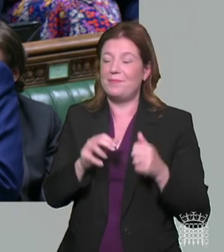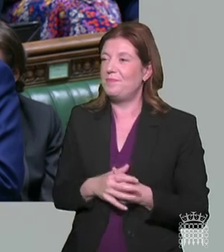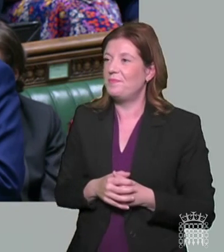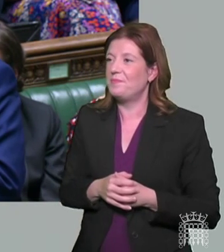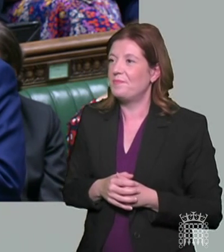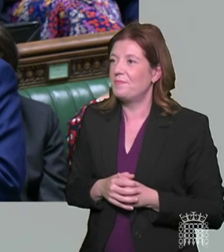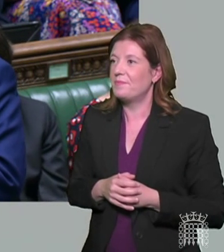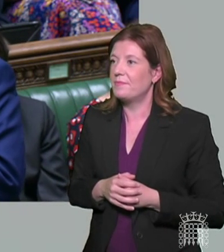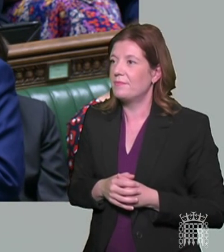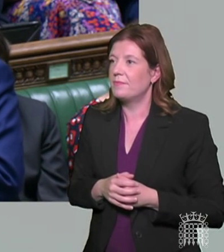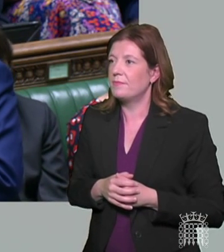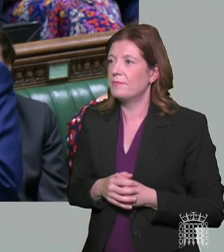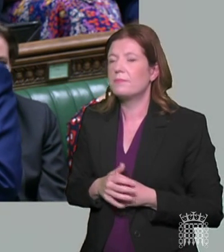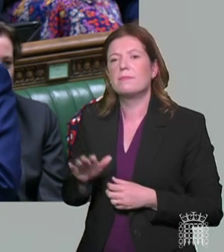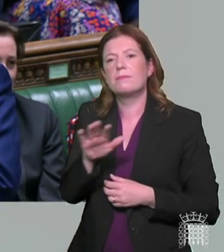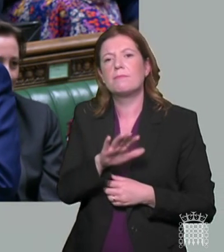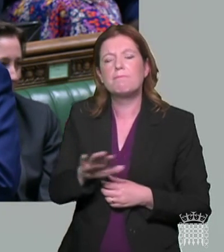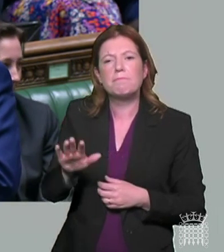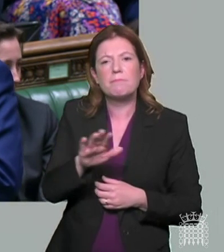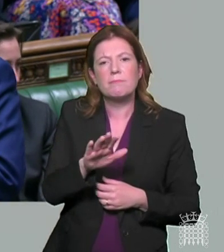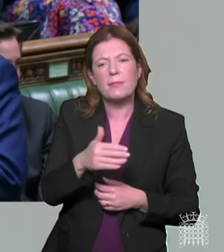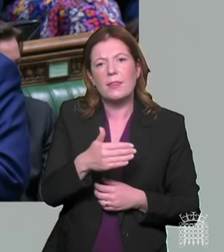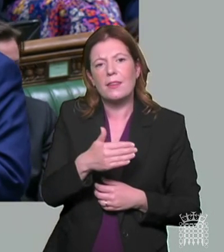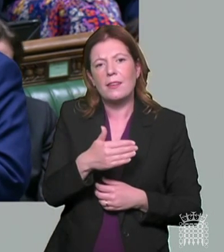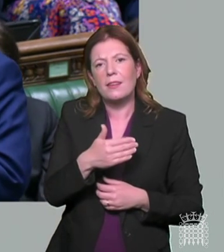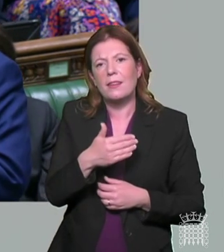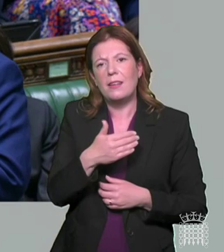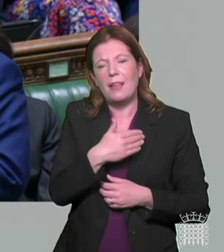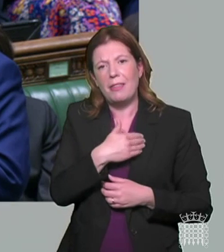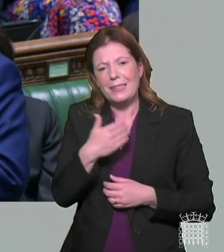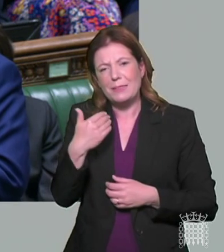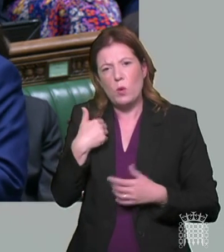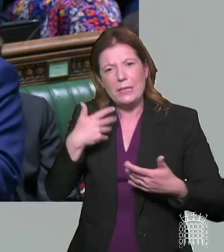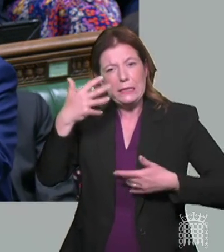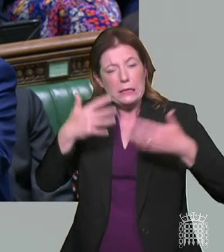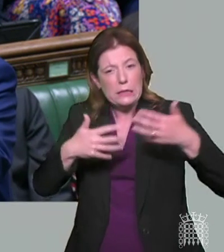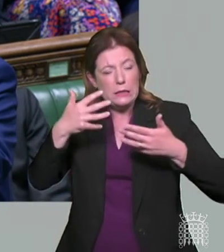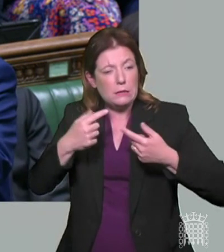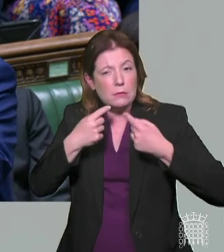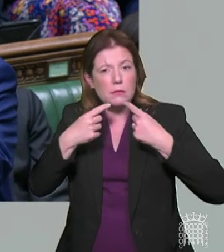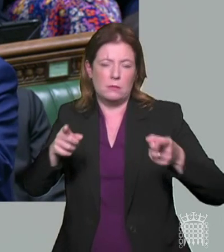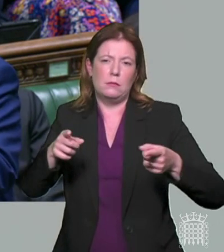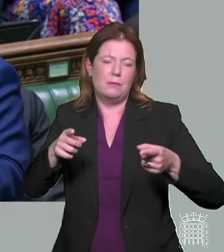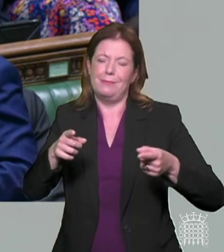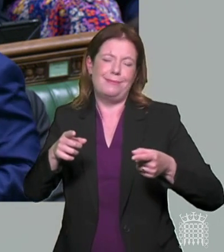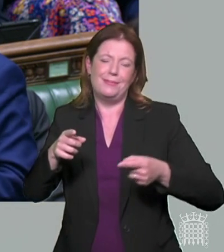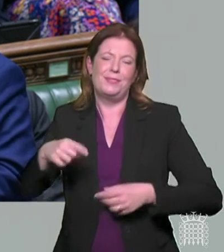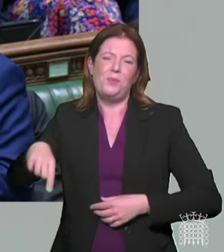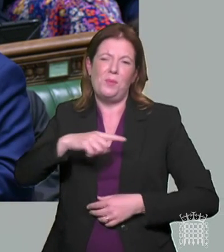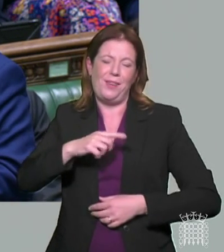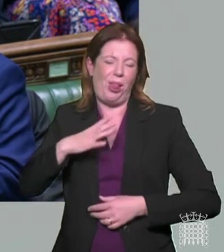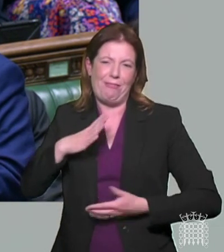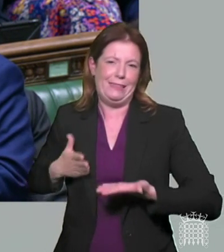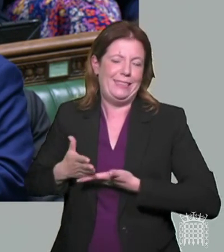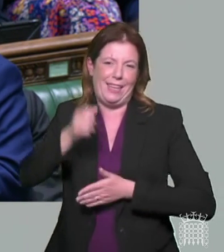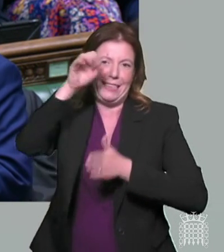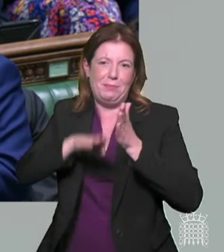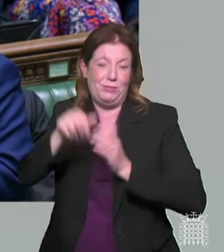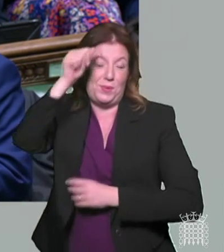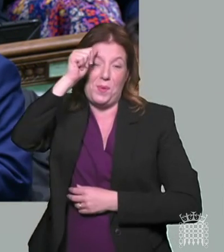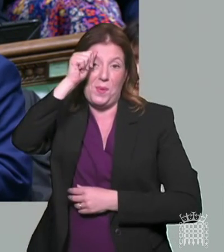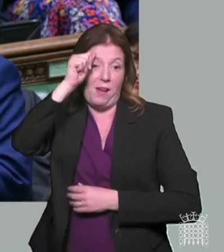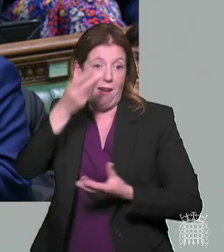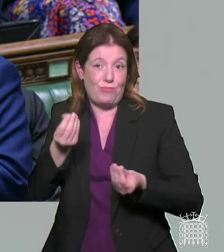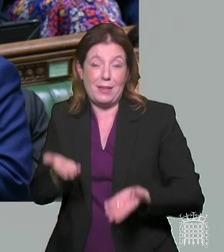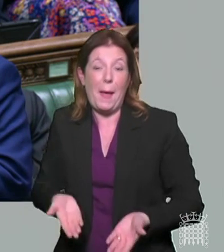People did not need to see this morning’s official statistics to know that we are experiencing the highest inflation in 40 years.